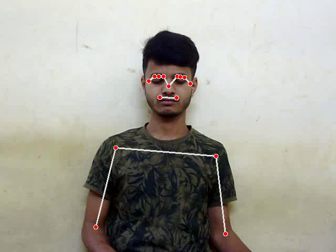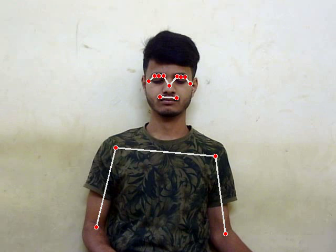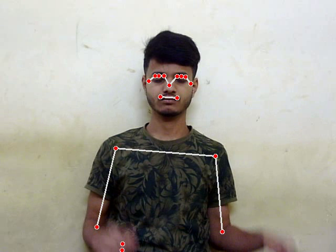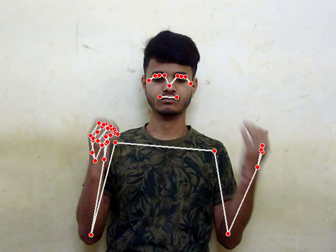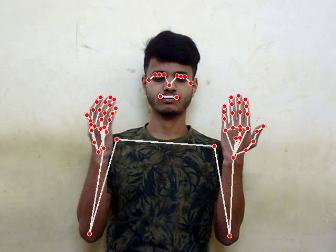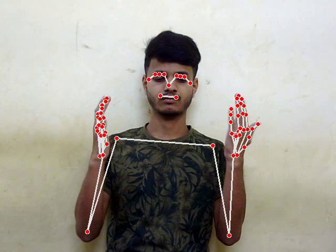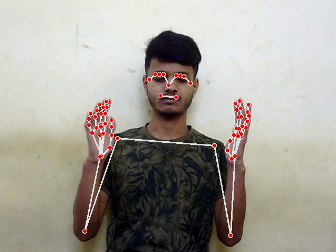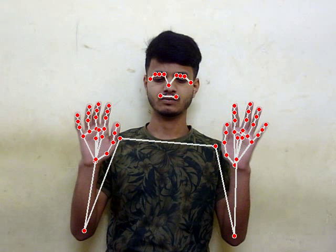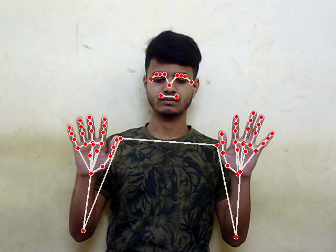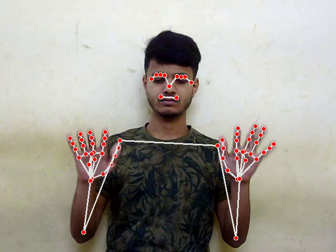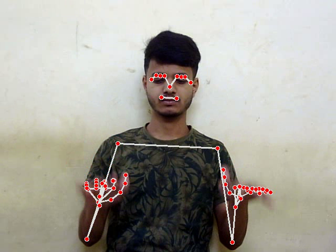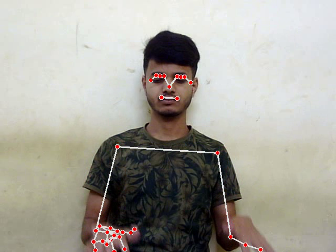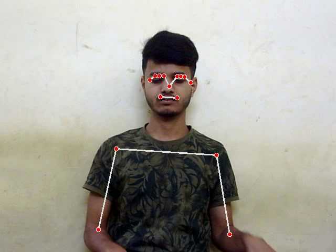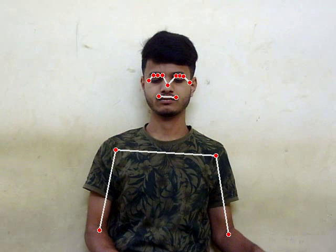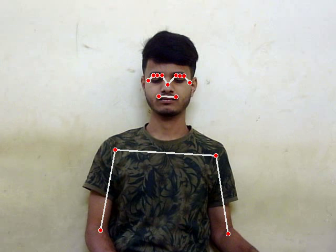do not want